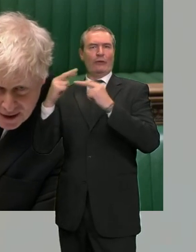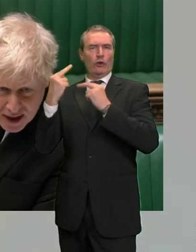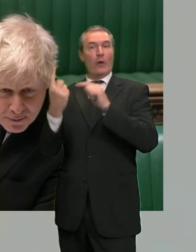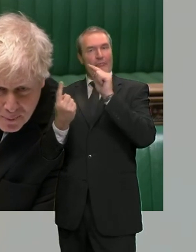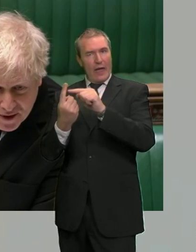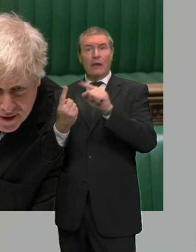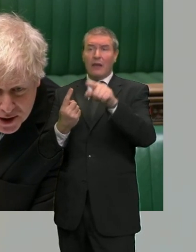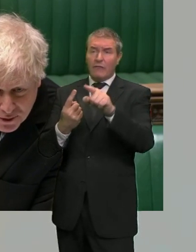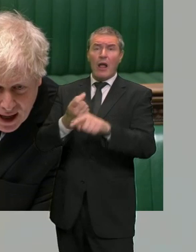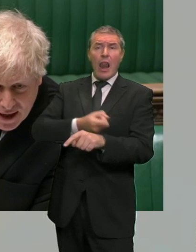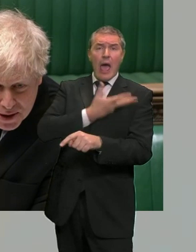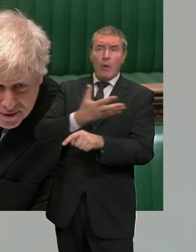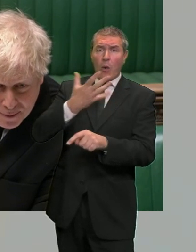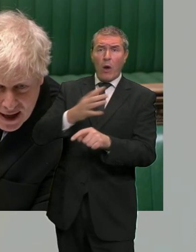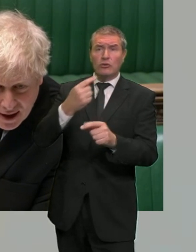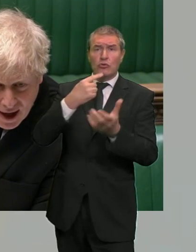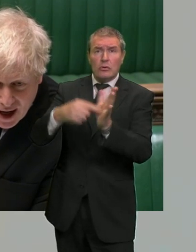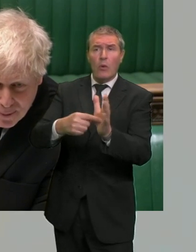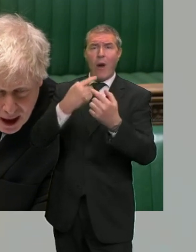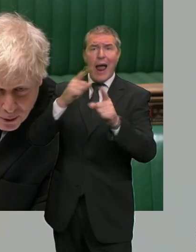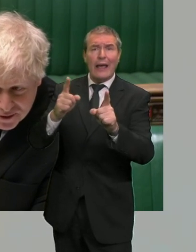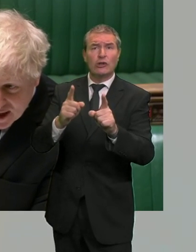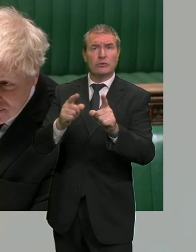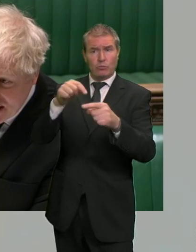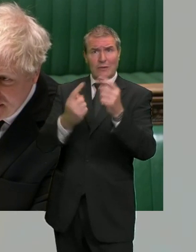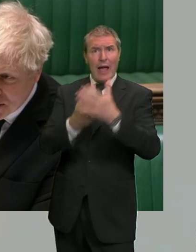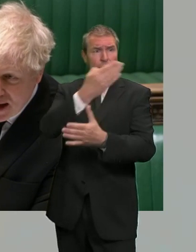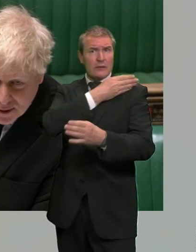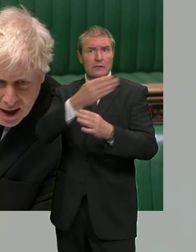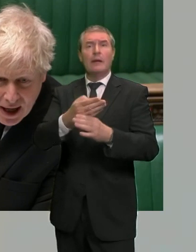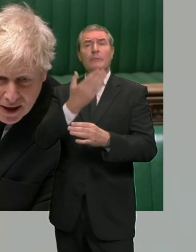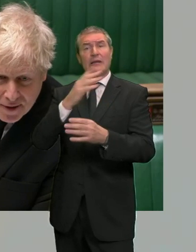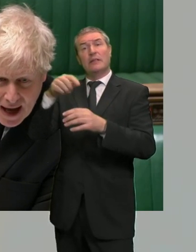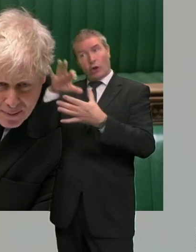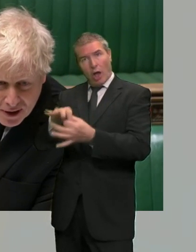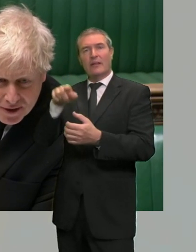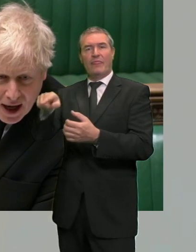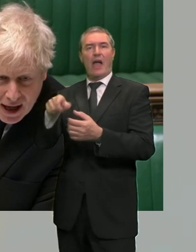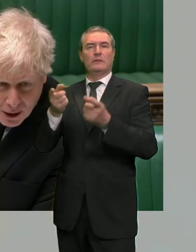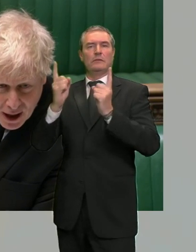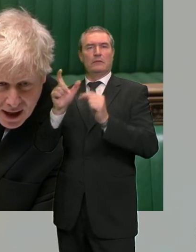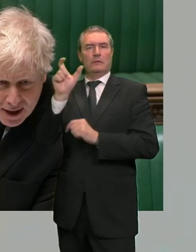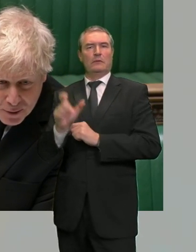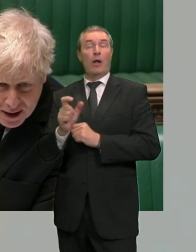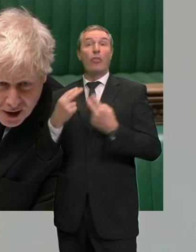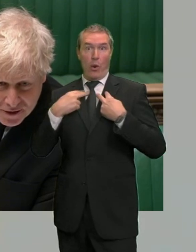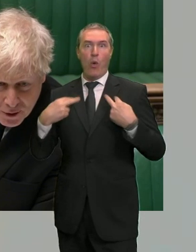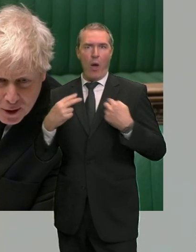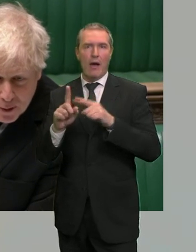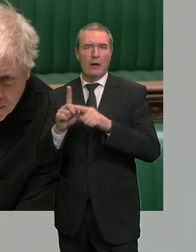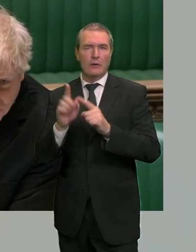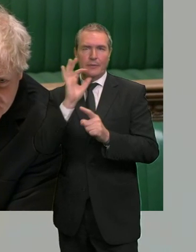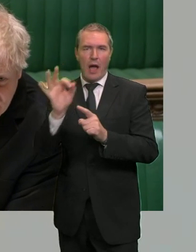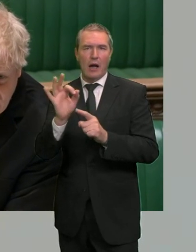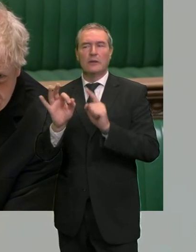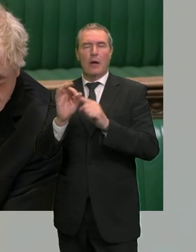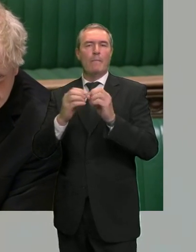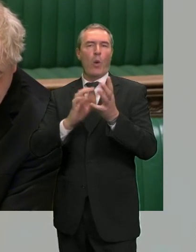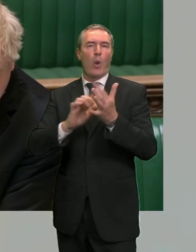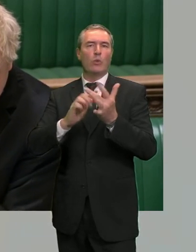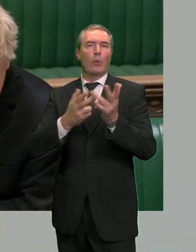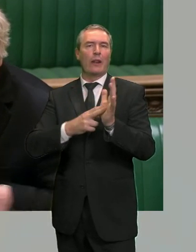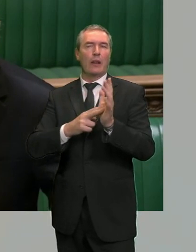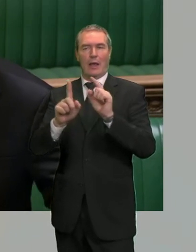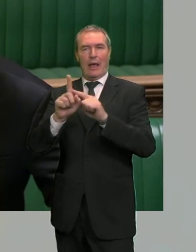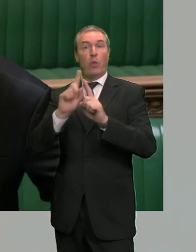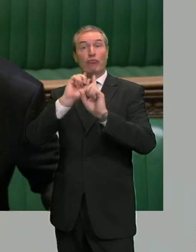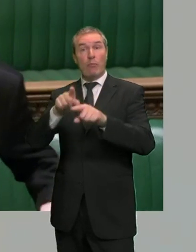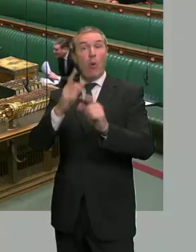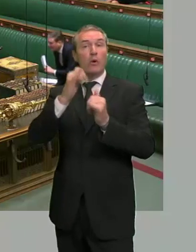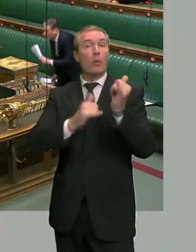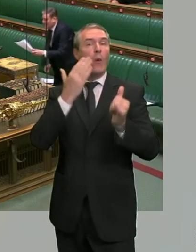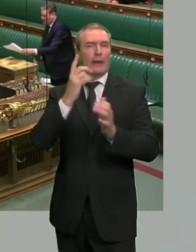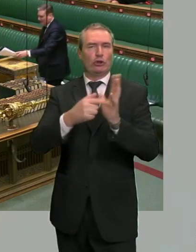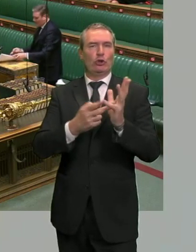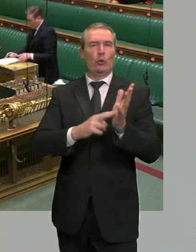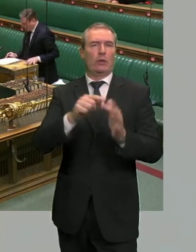If the right honourable and learned Gentleman has any representations or allegations to make about what has taken place, he should make them to the eminent lawyer who has been asked to do this, who will be reporting to us by June.